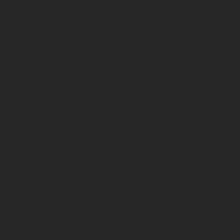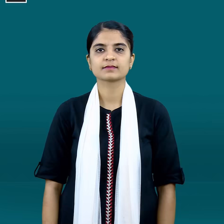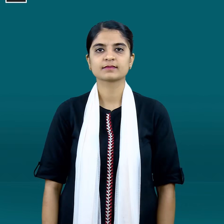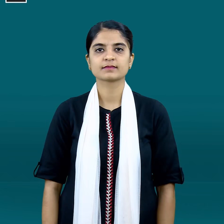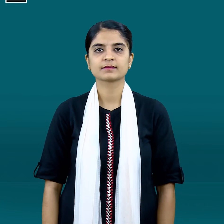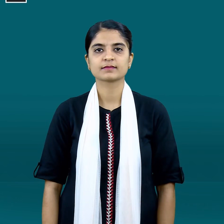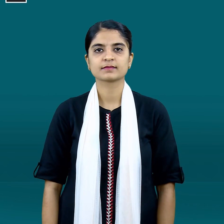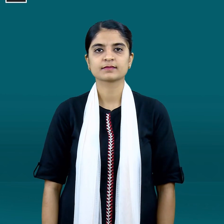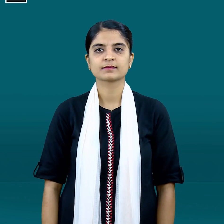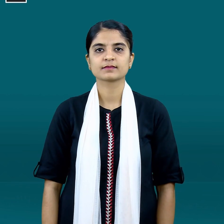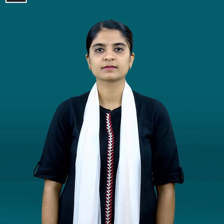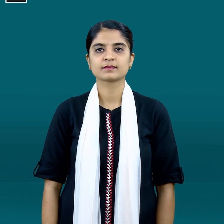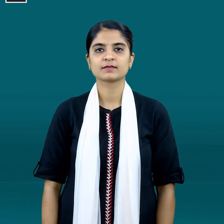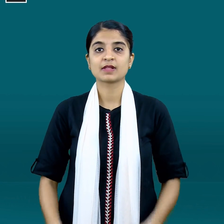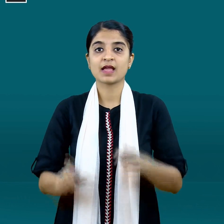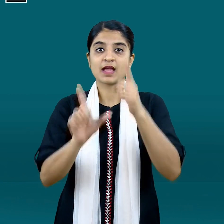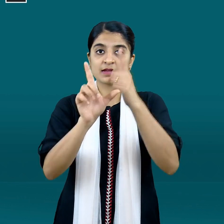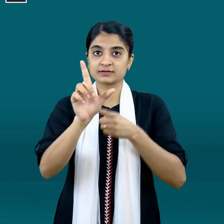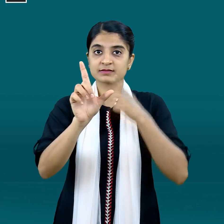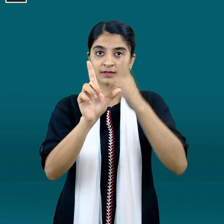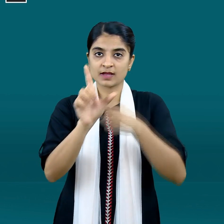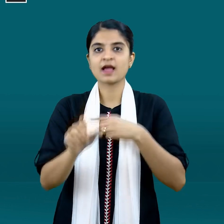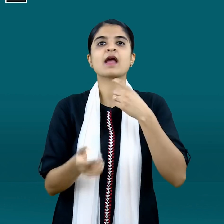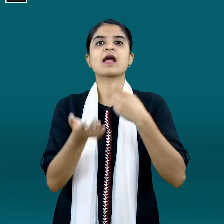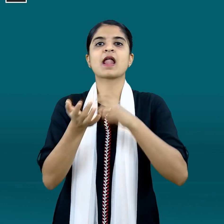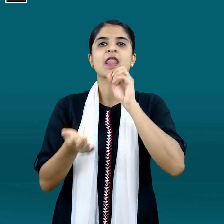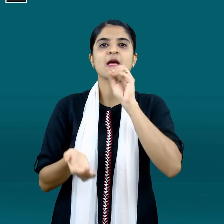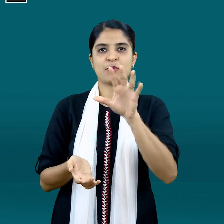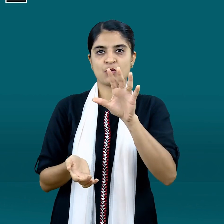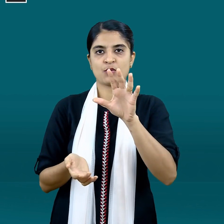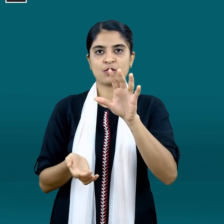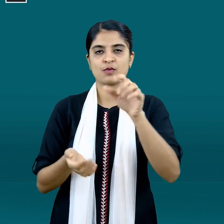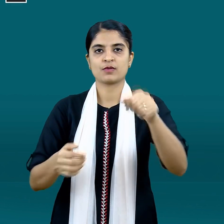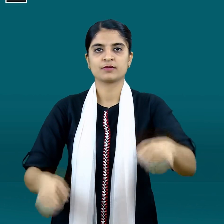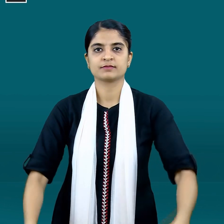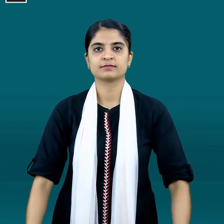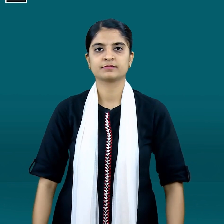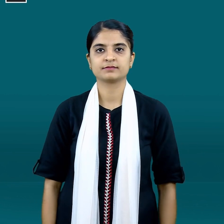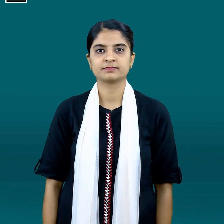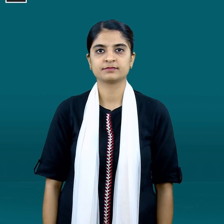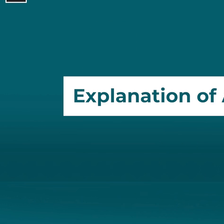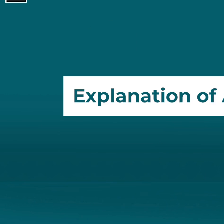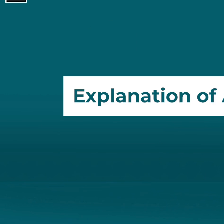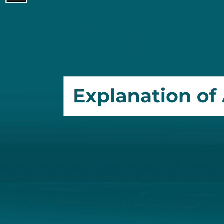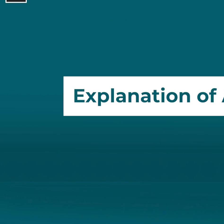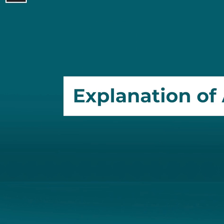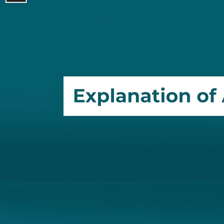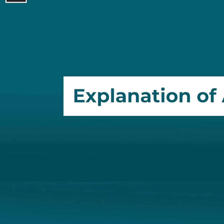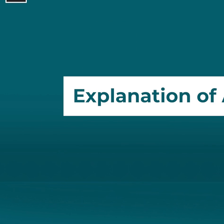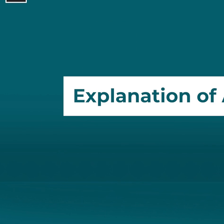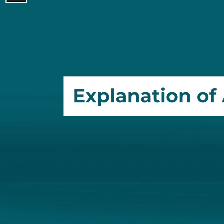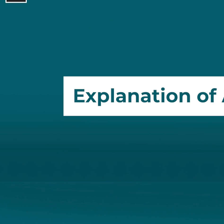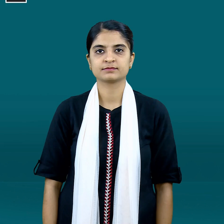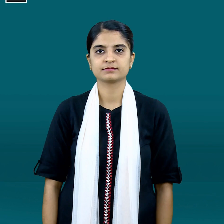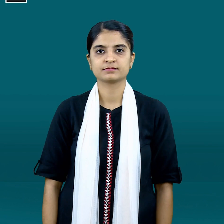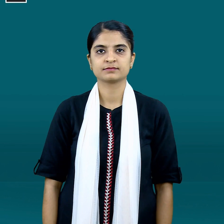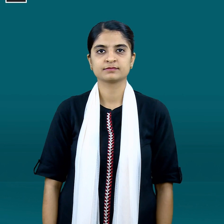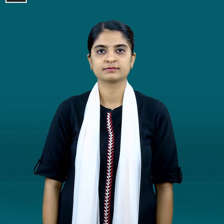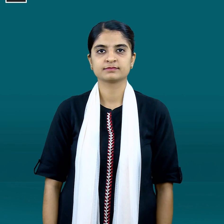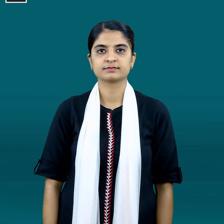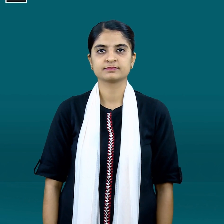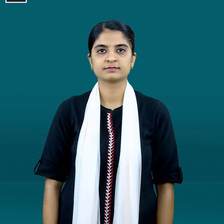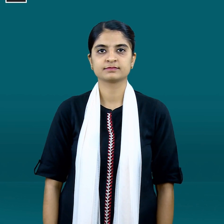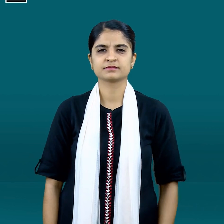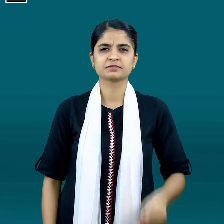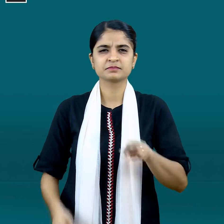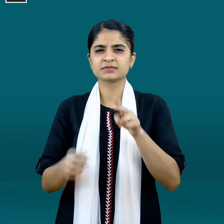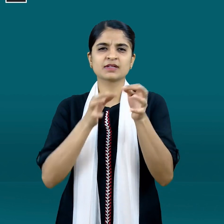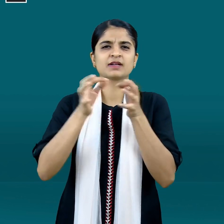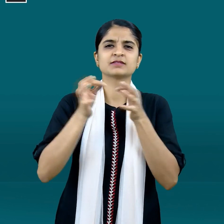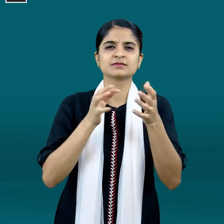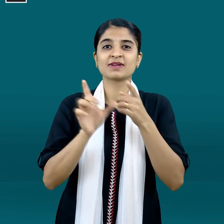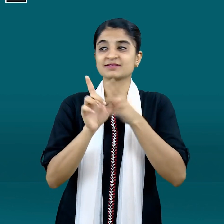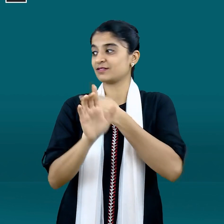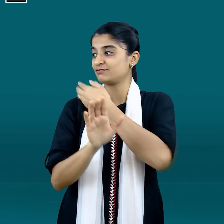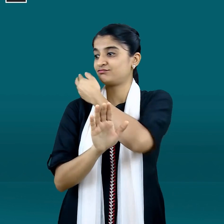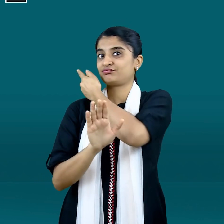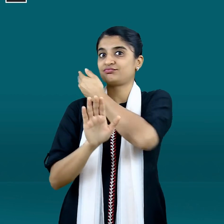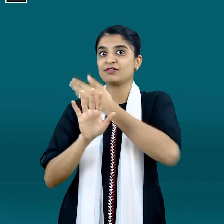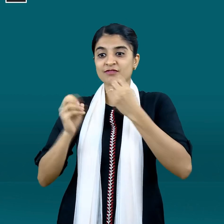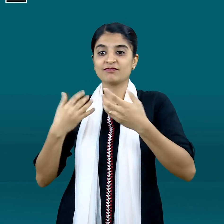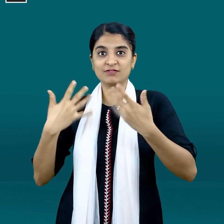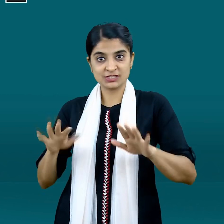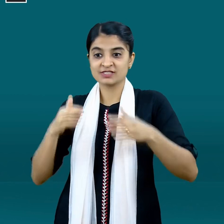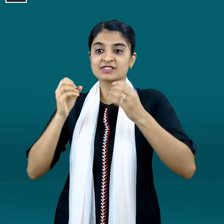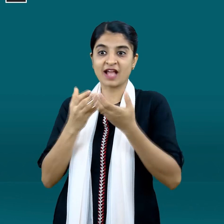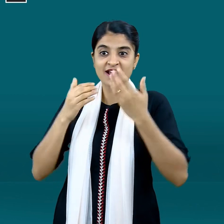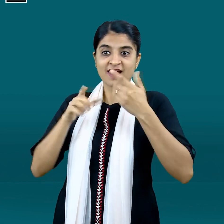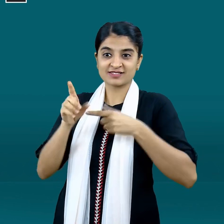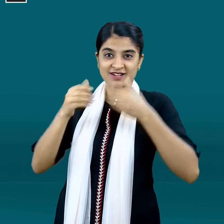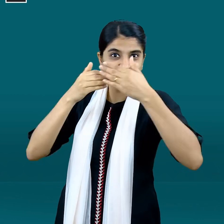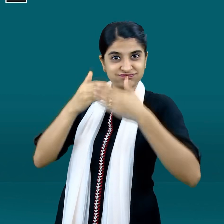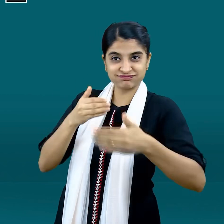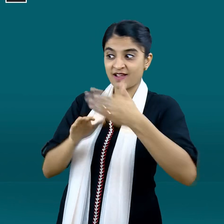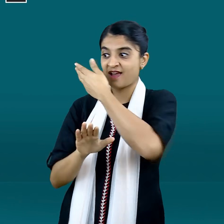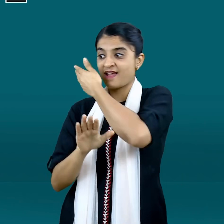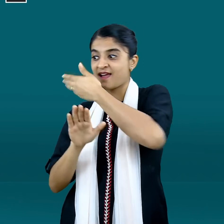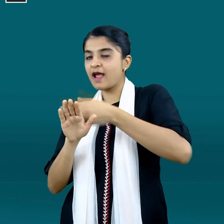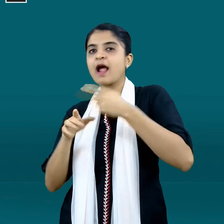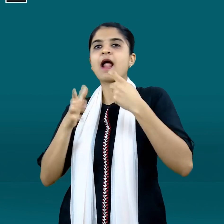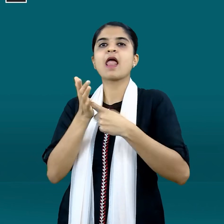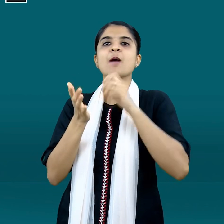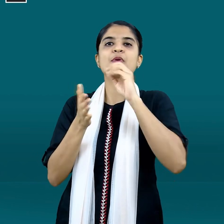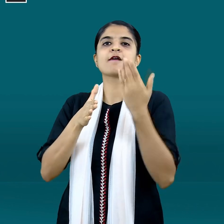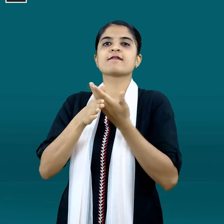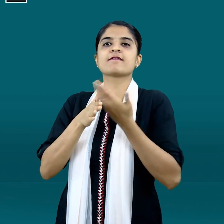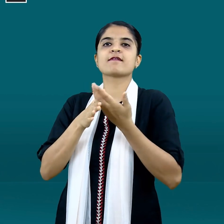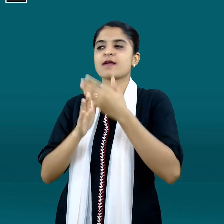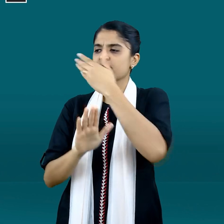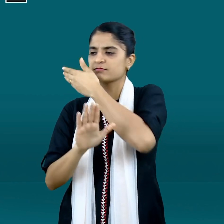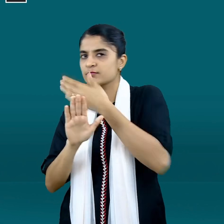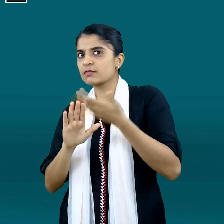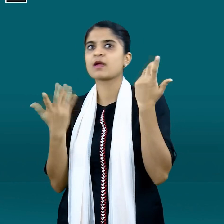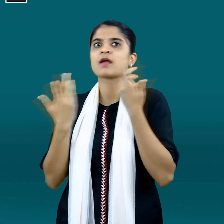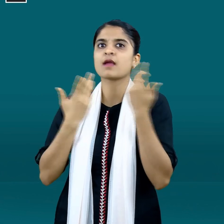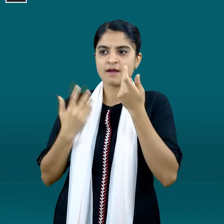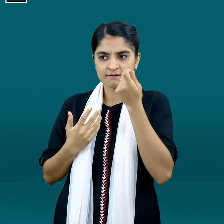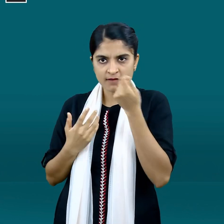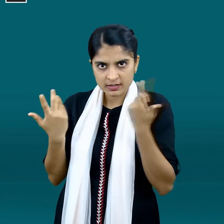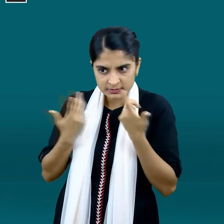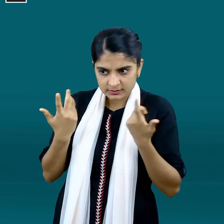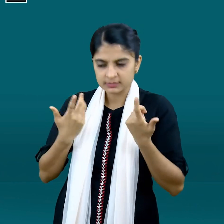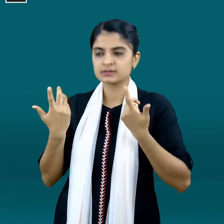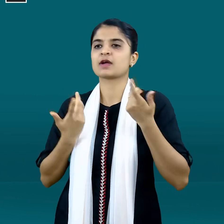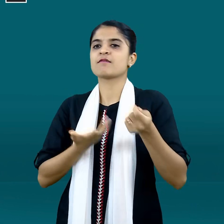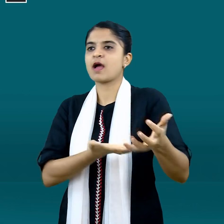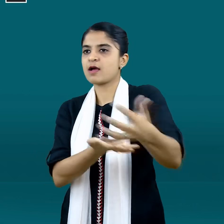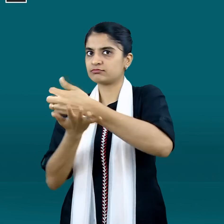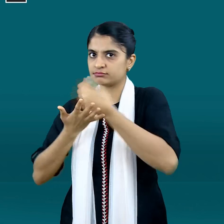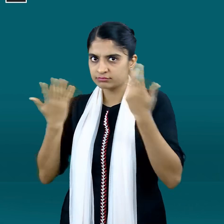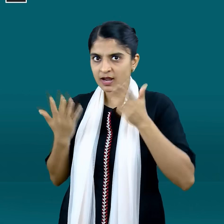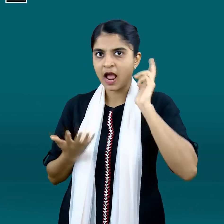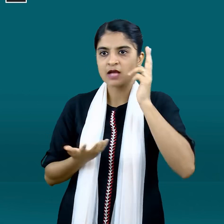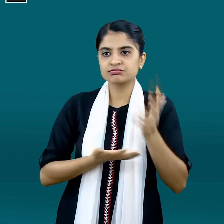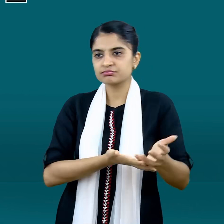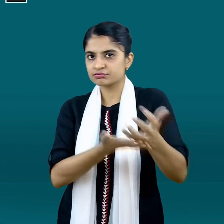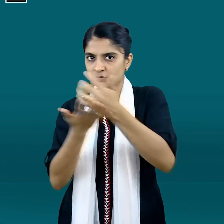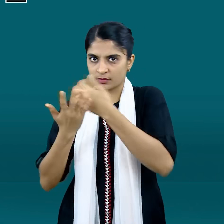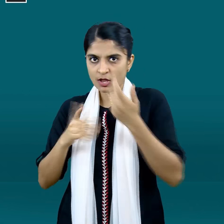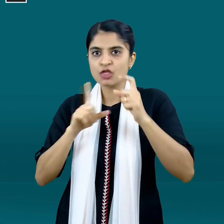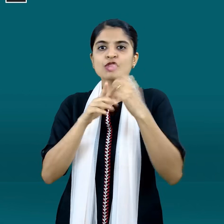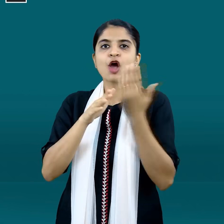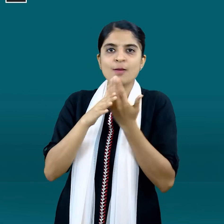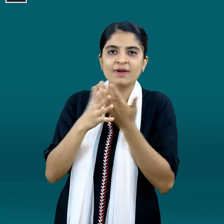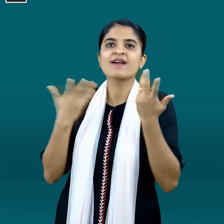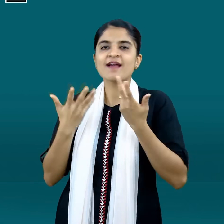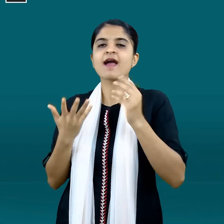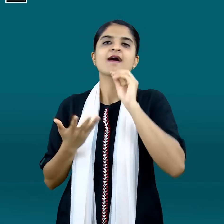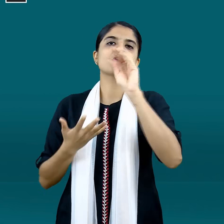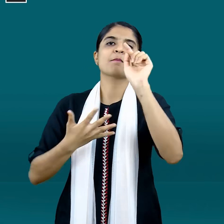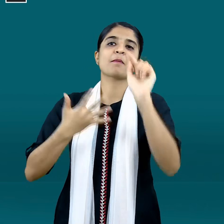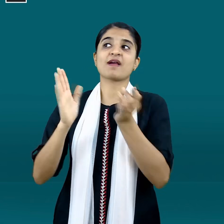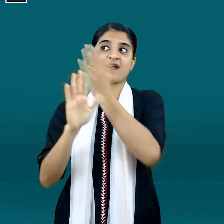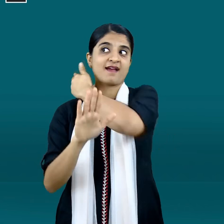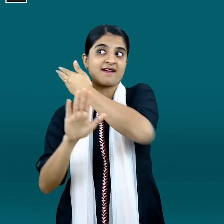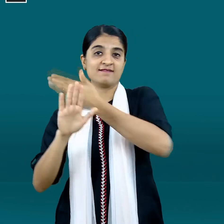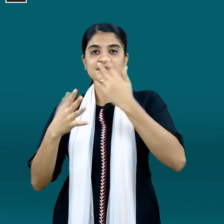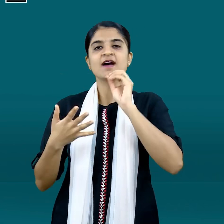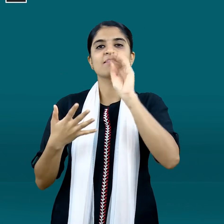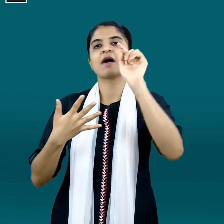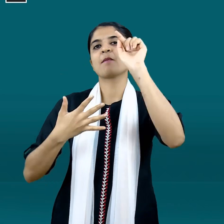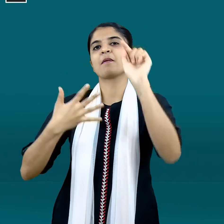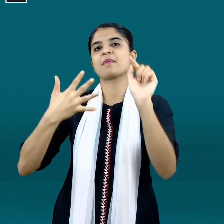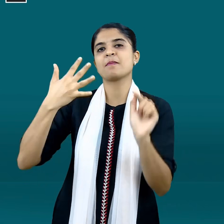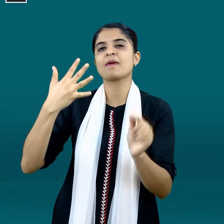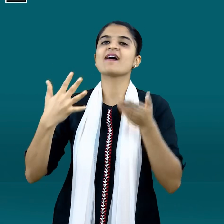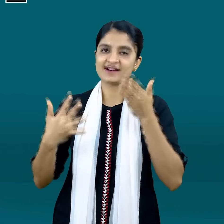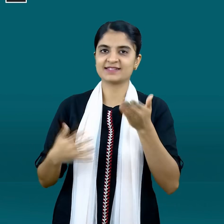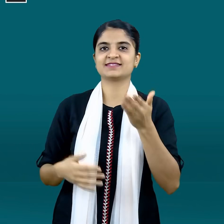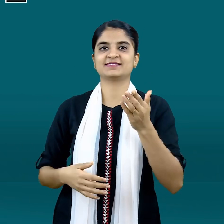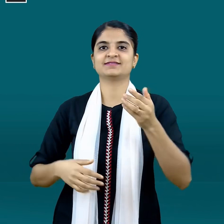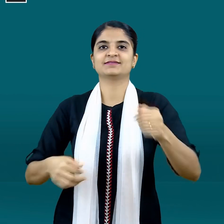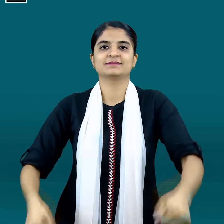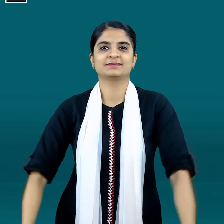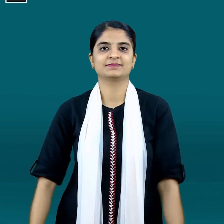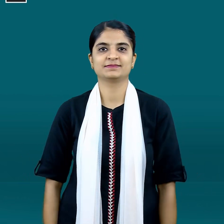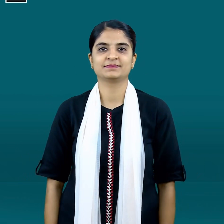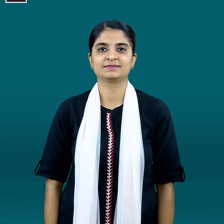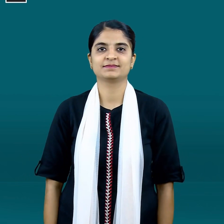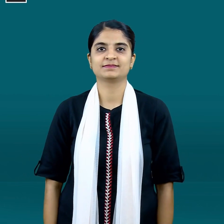Annual Report